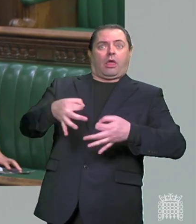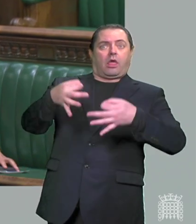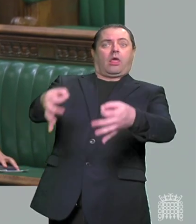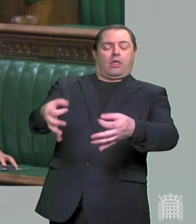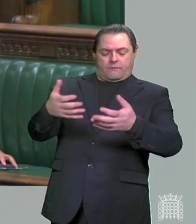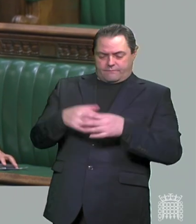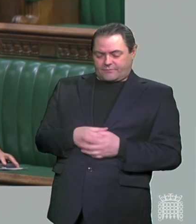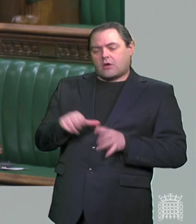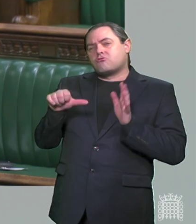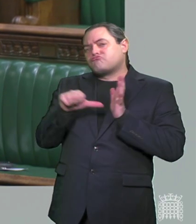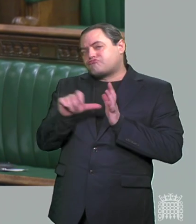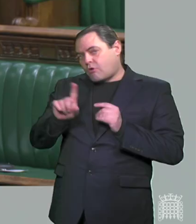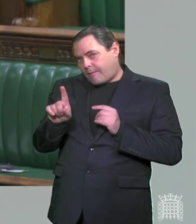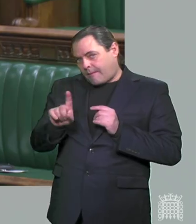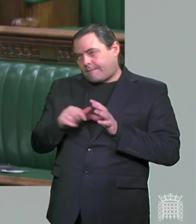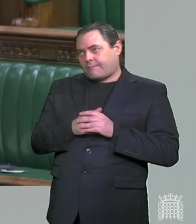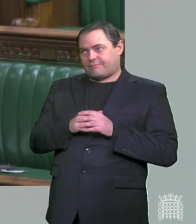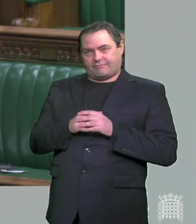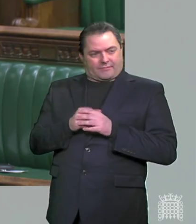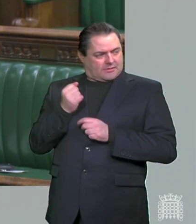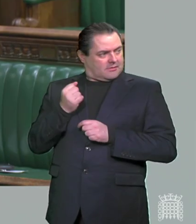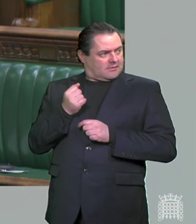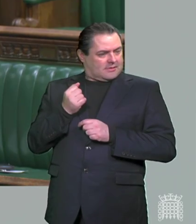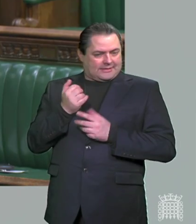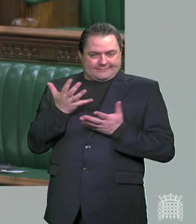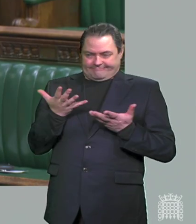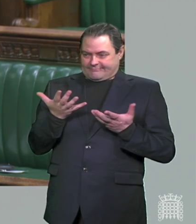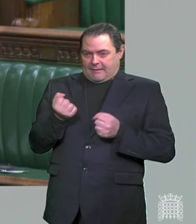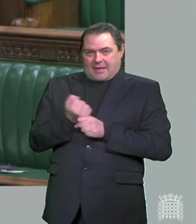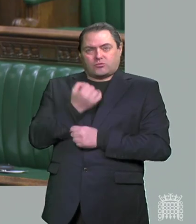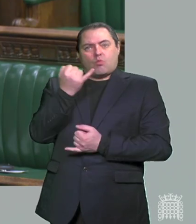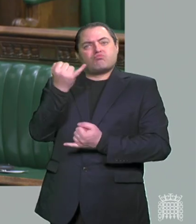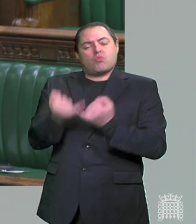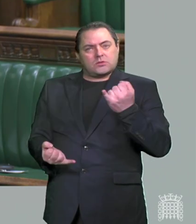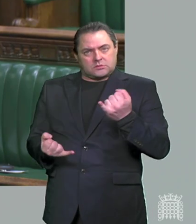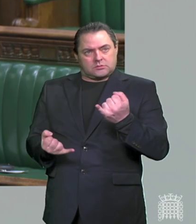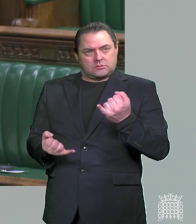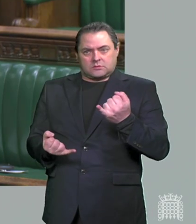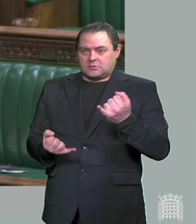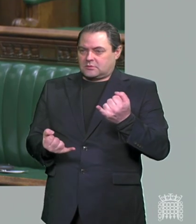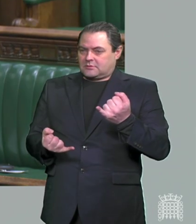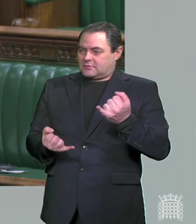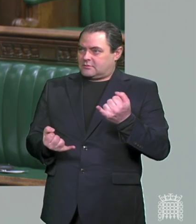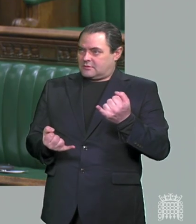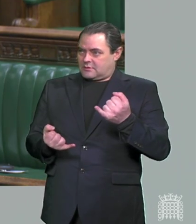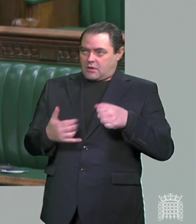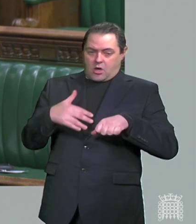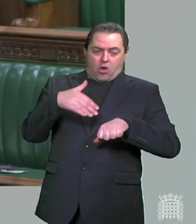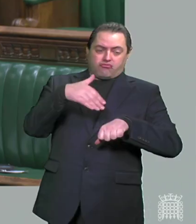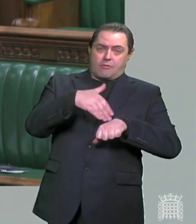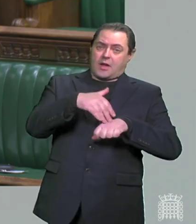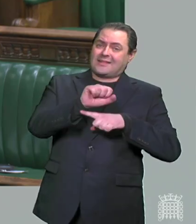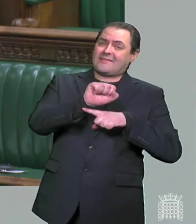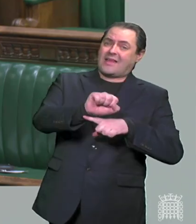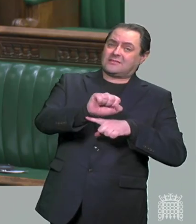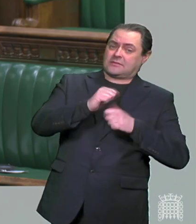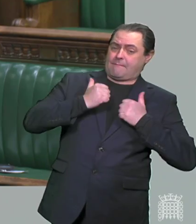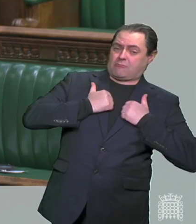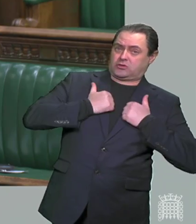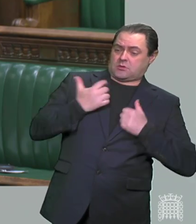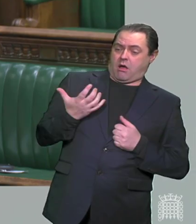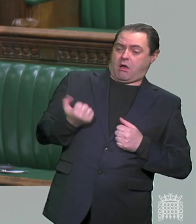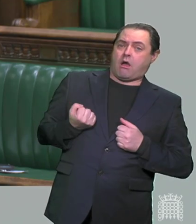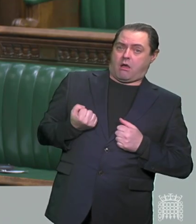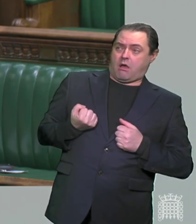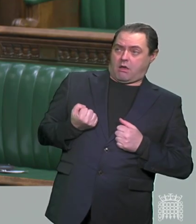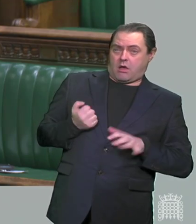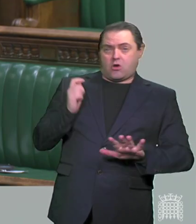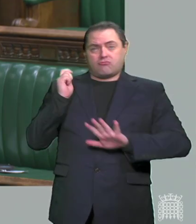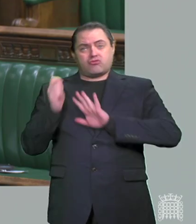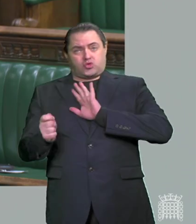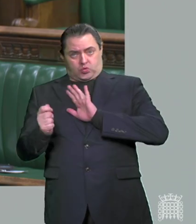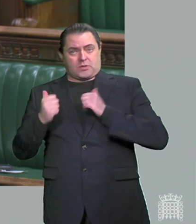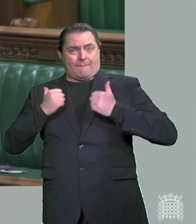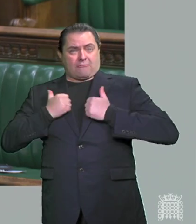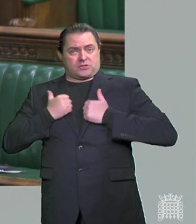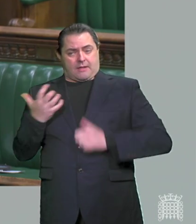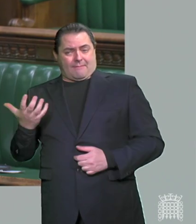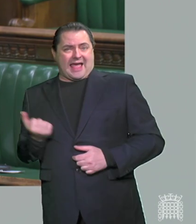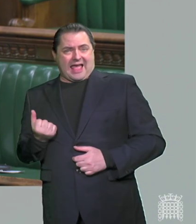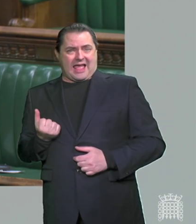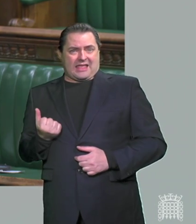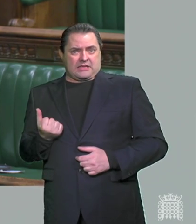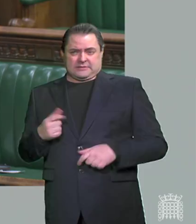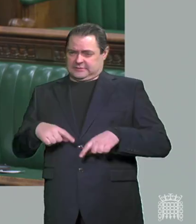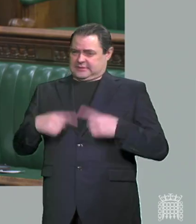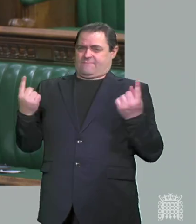That problem is being exacerbated by the fact that there is now a disparity between criminal defence barristers’ pay and that of prosecution barristers.